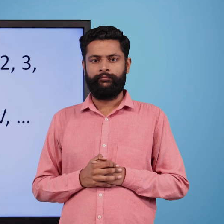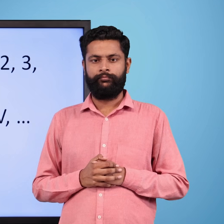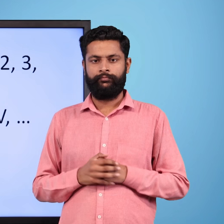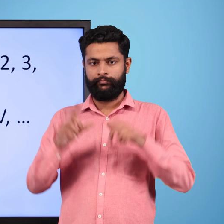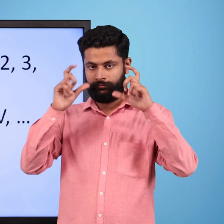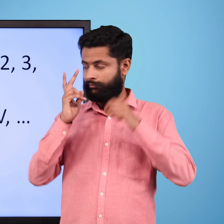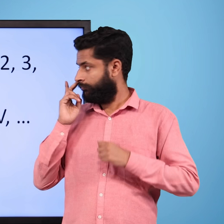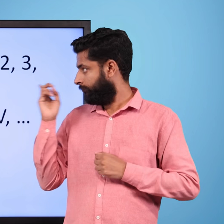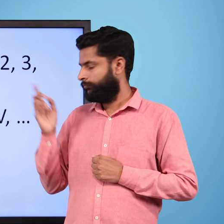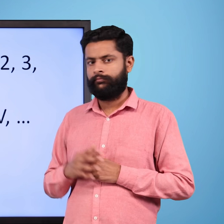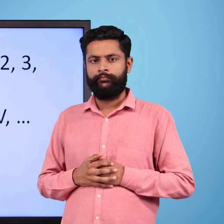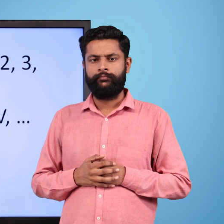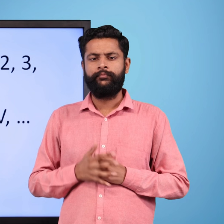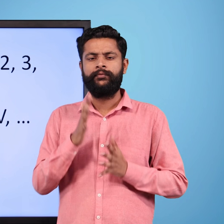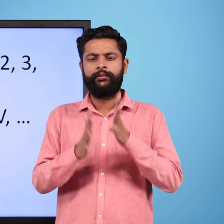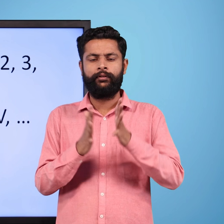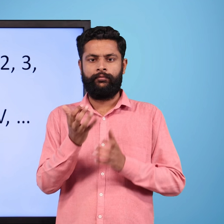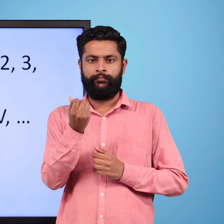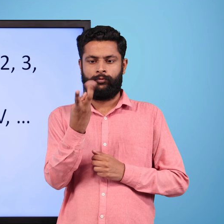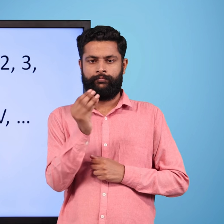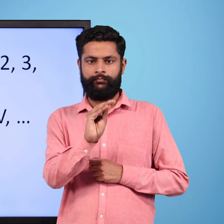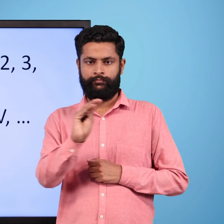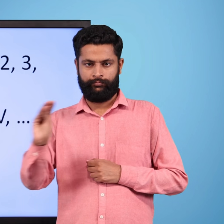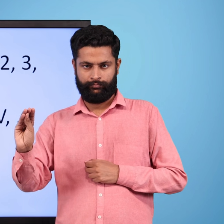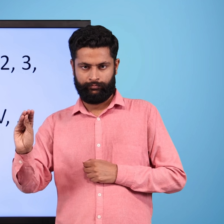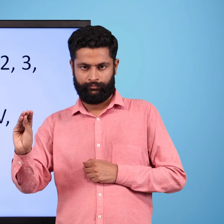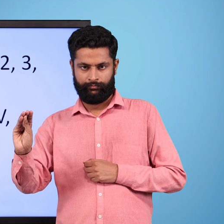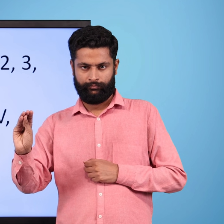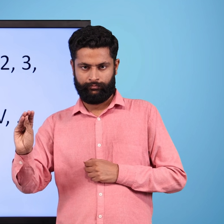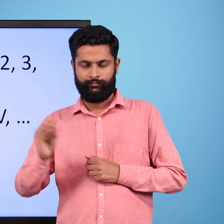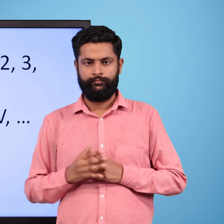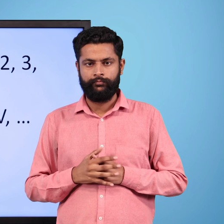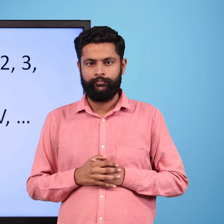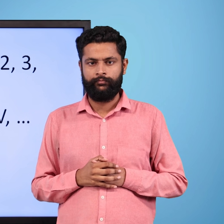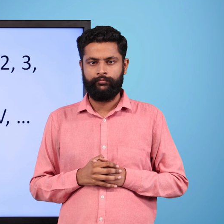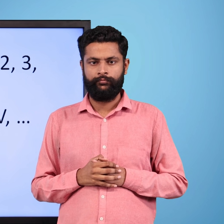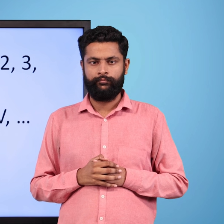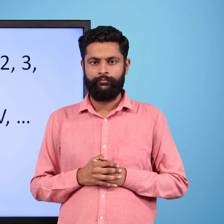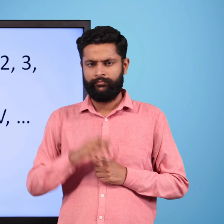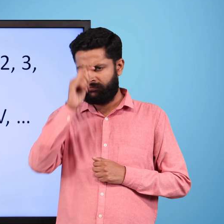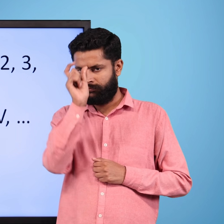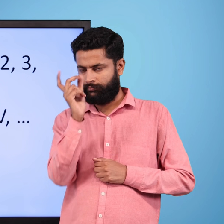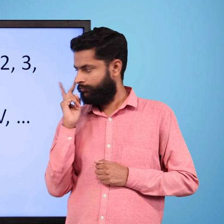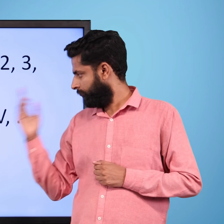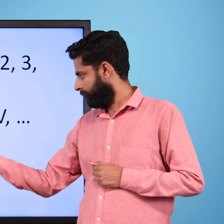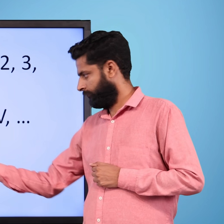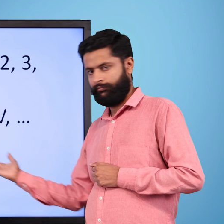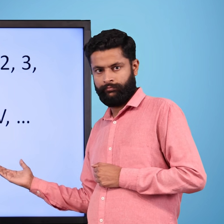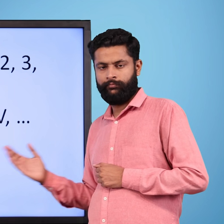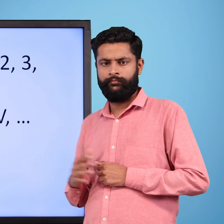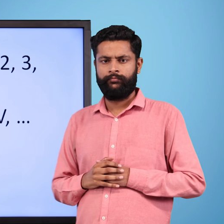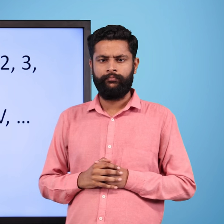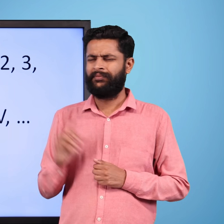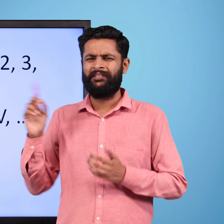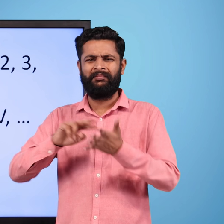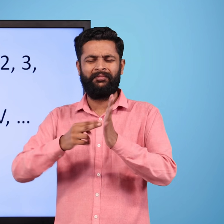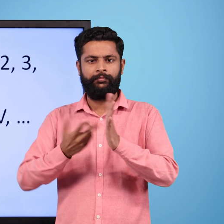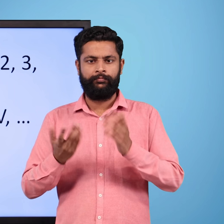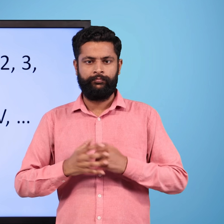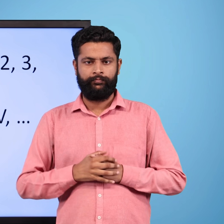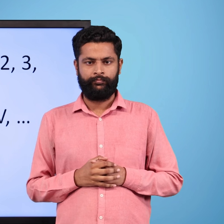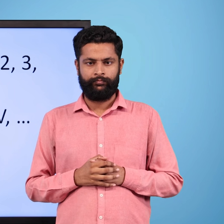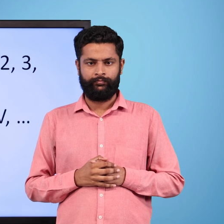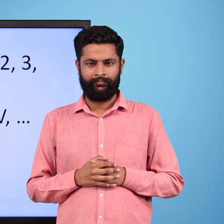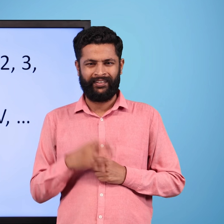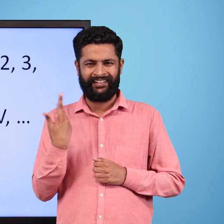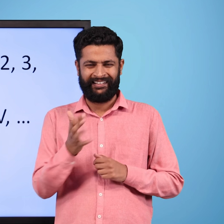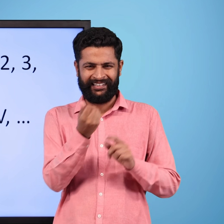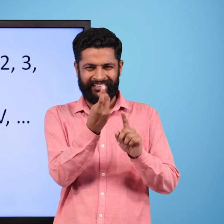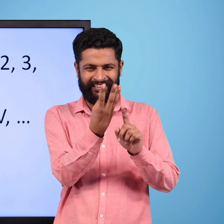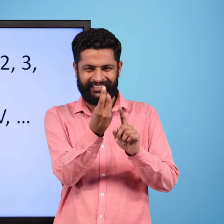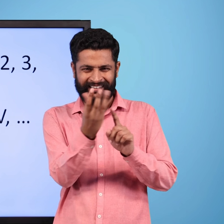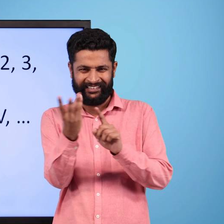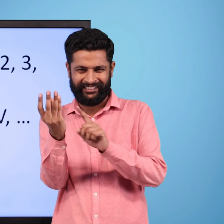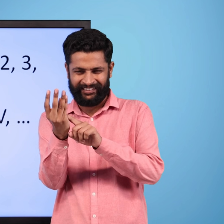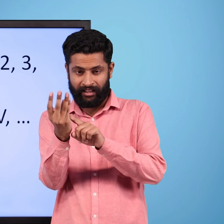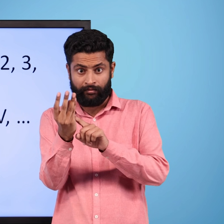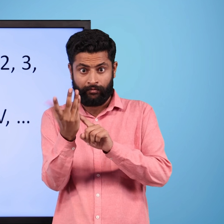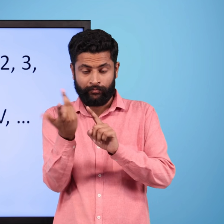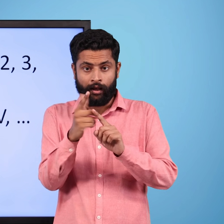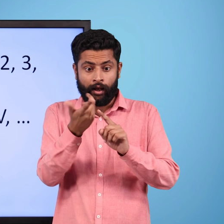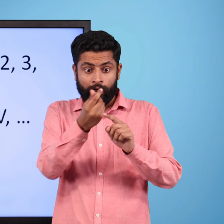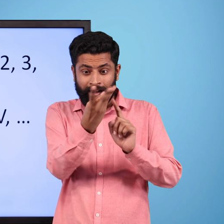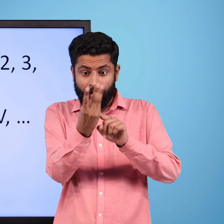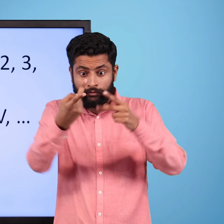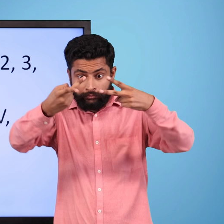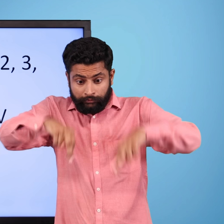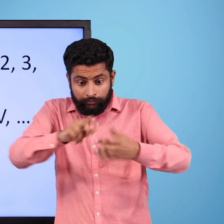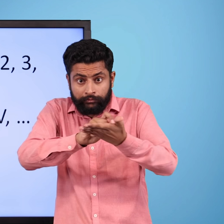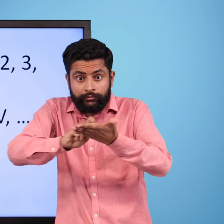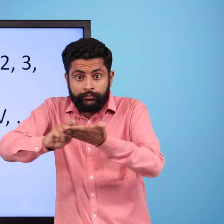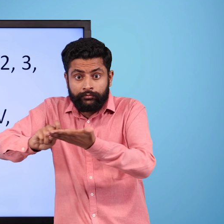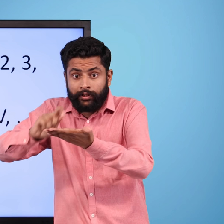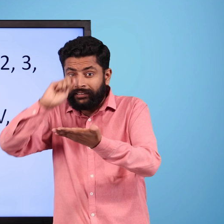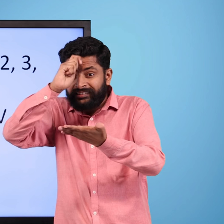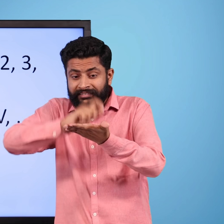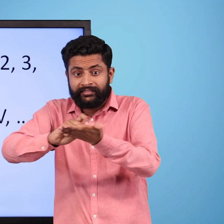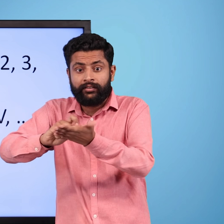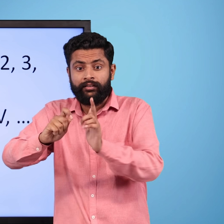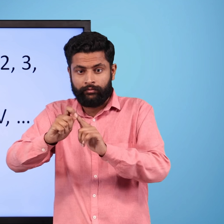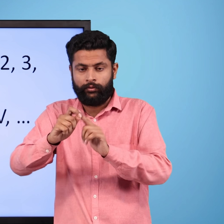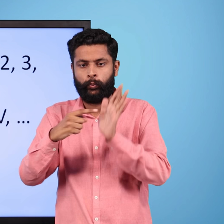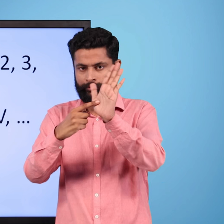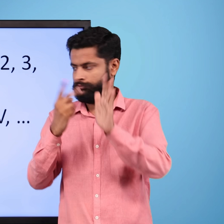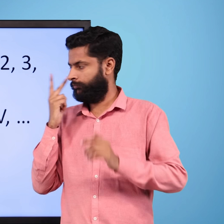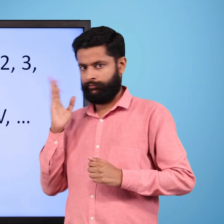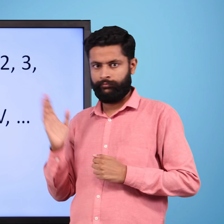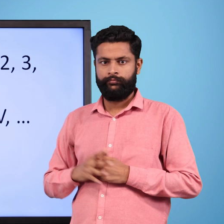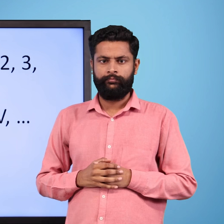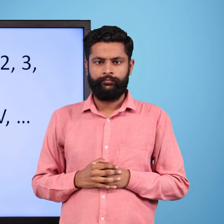Numeral This is the sign for numeral. It is a written representation of a number.